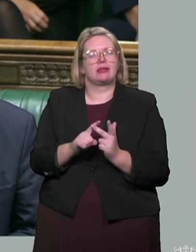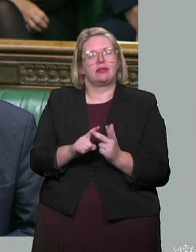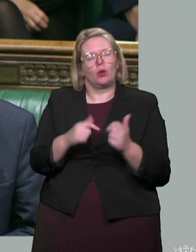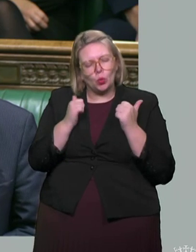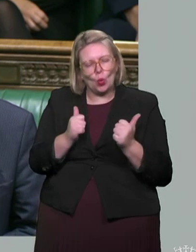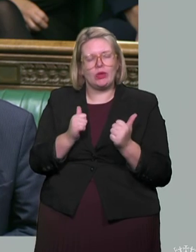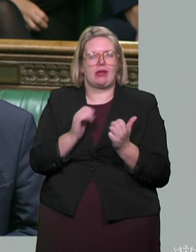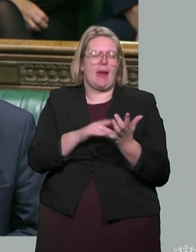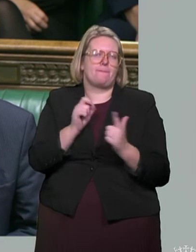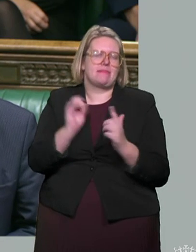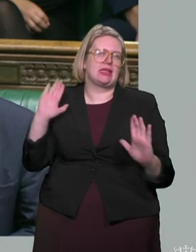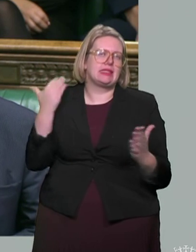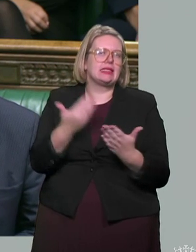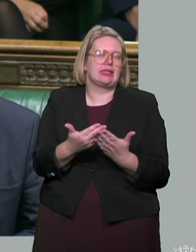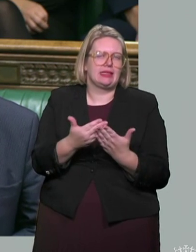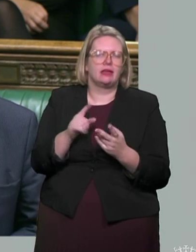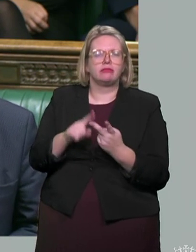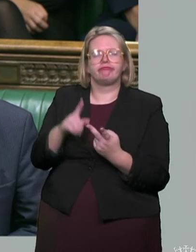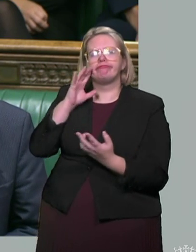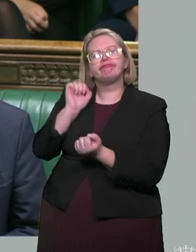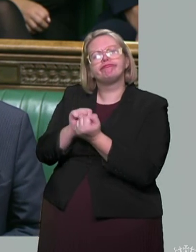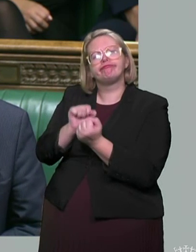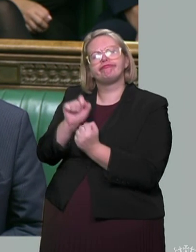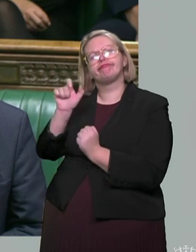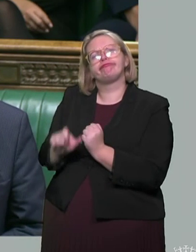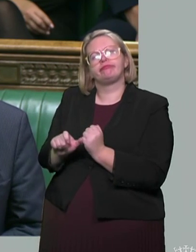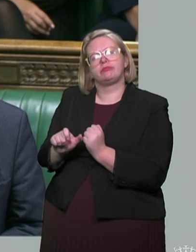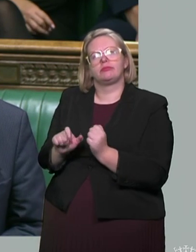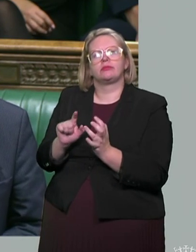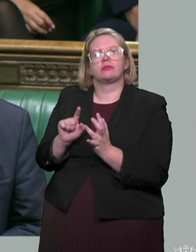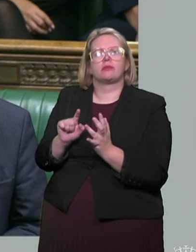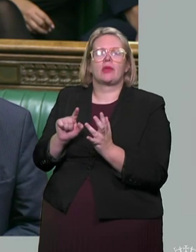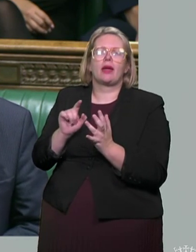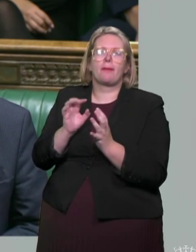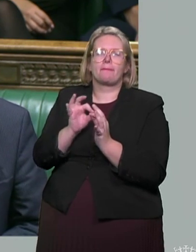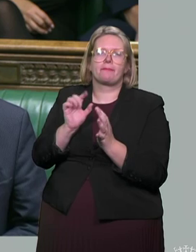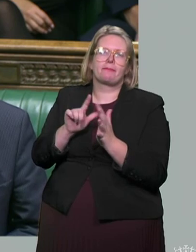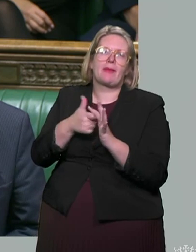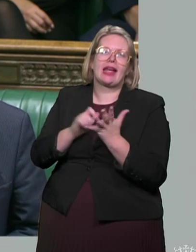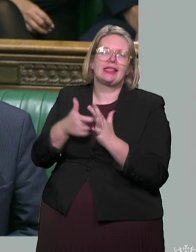I also wish to pay tribute to the former right honourable Member for Old Bexley and Sidcup.